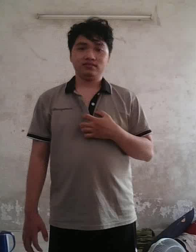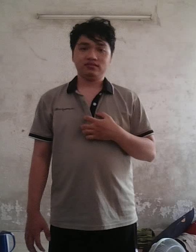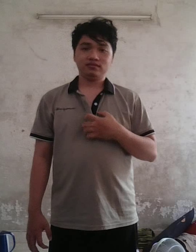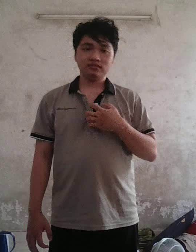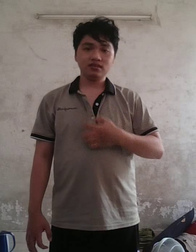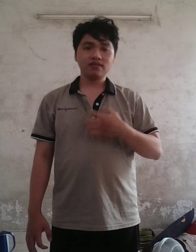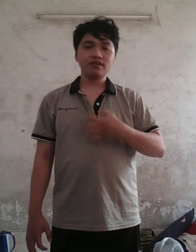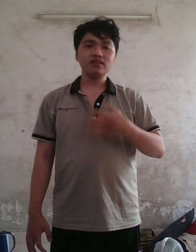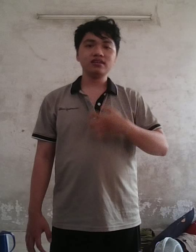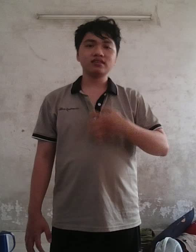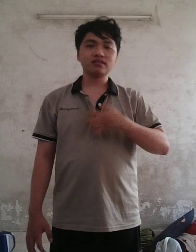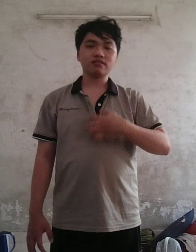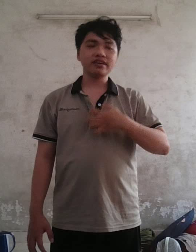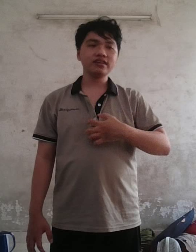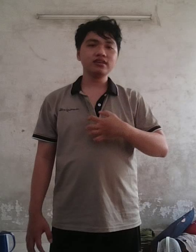ghen